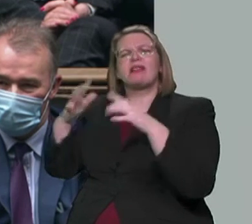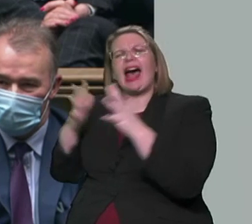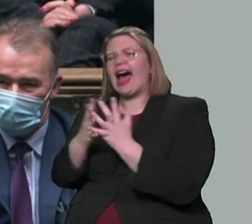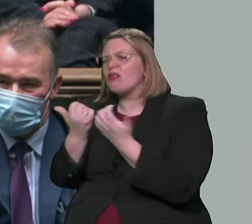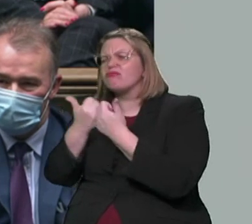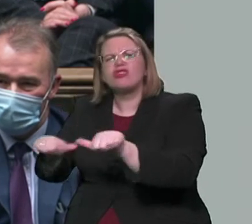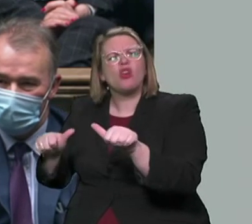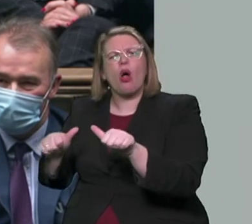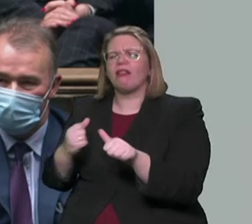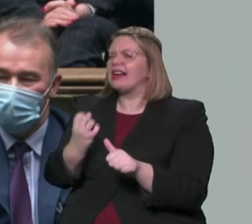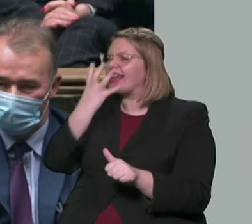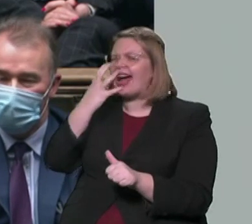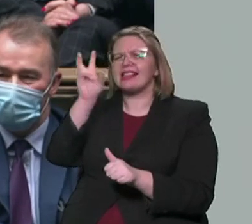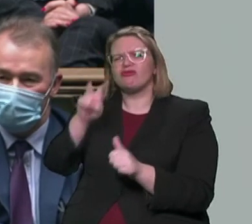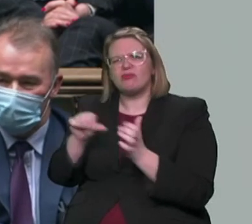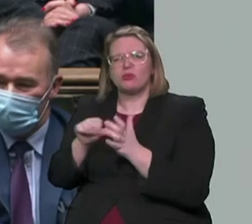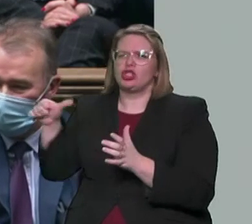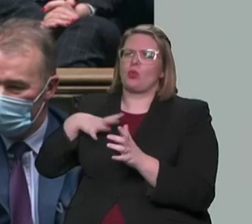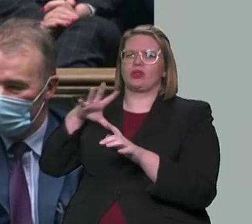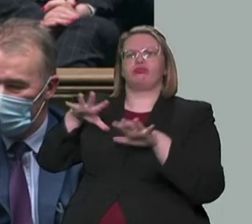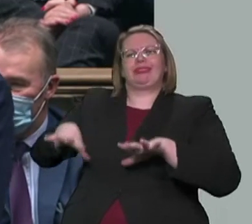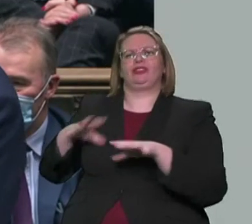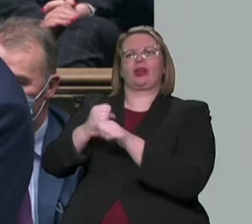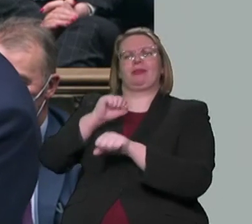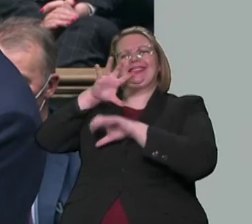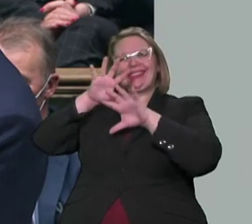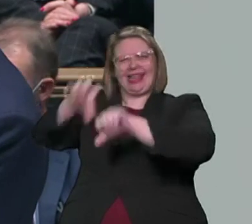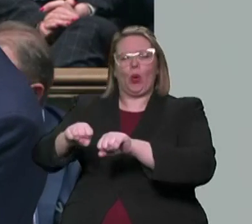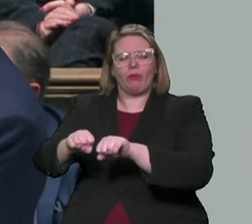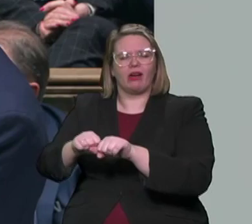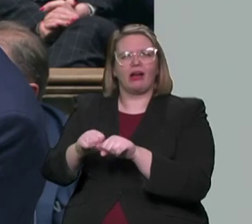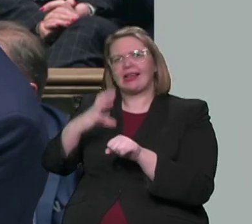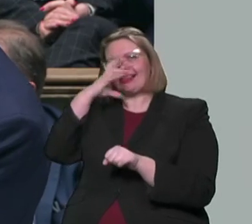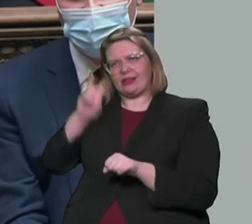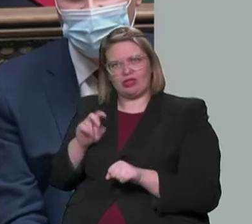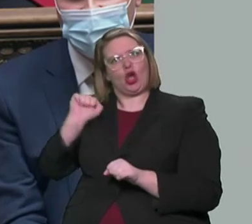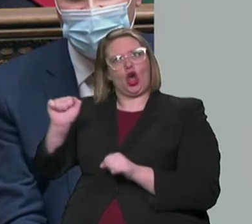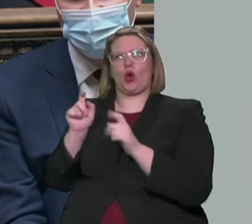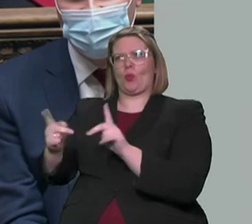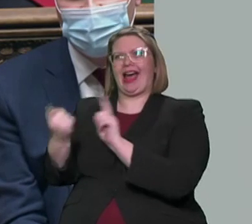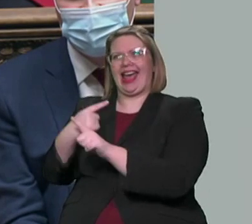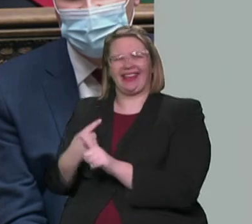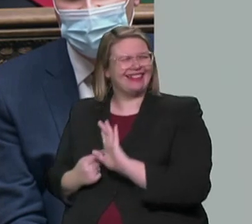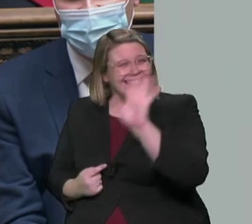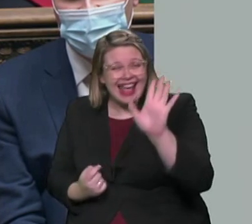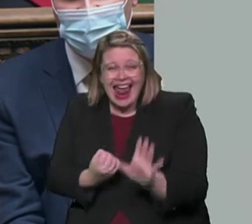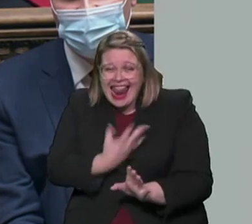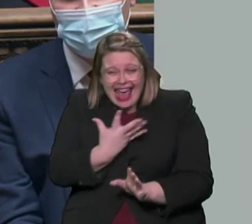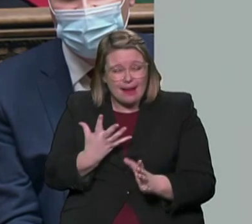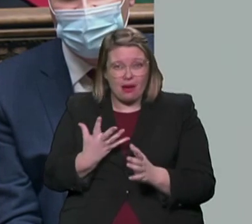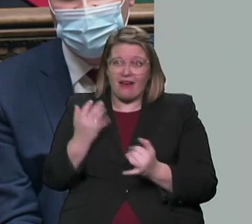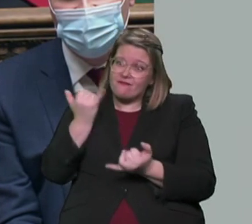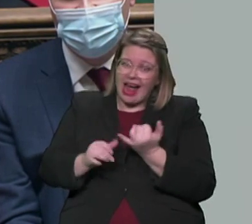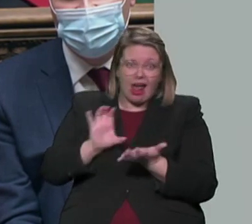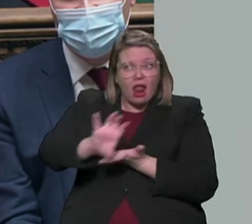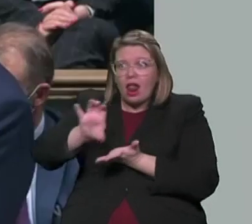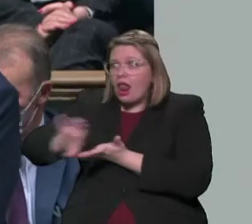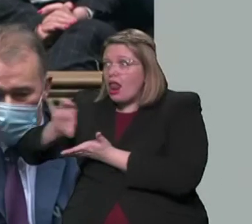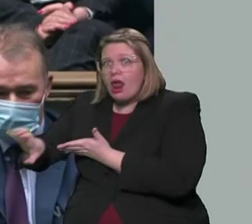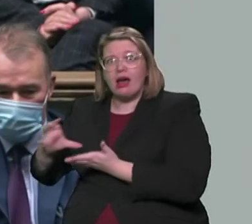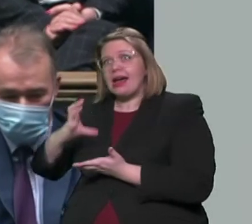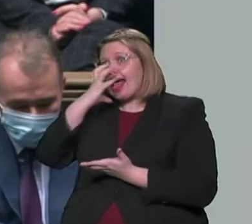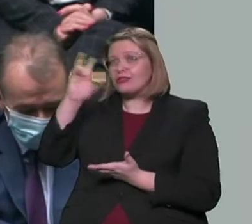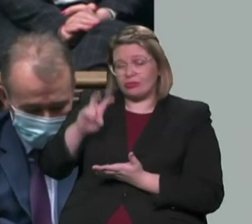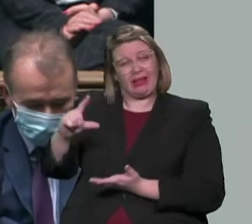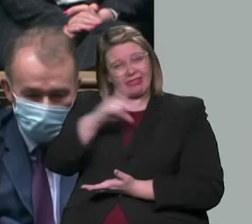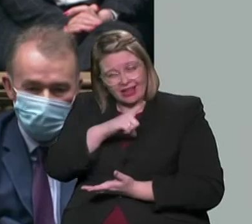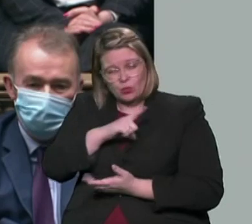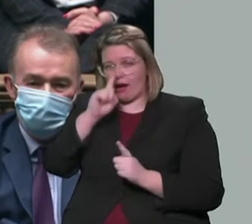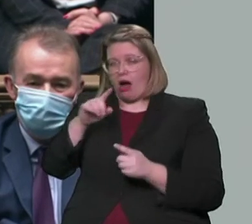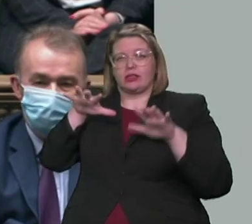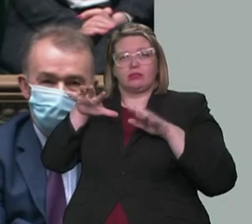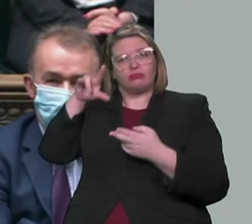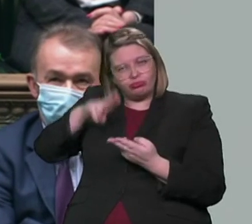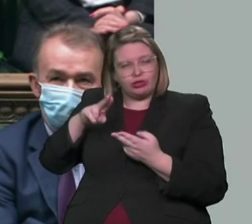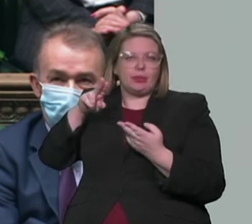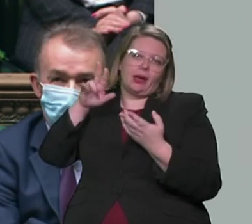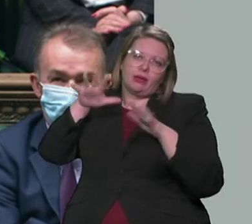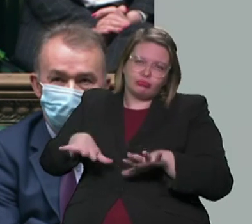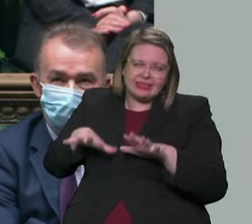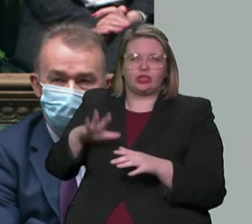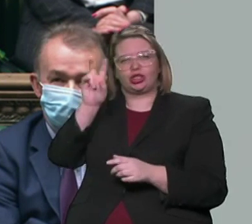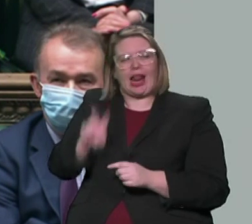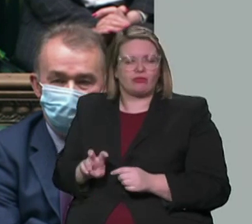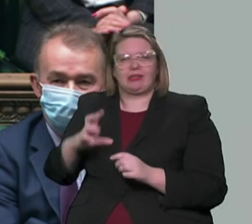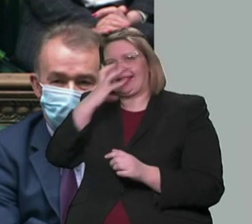It is to nationalise our energy. It was in fact Labour’s failure to invest in supply over a decade or more that reduced our ability to have cheaper, cleaner energy.